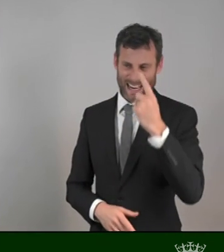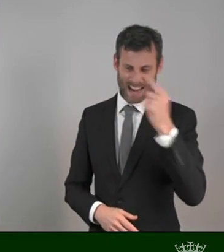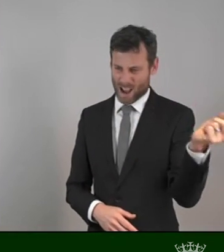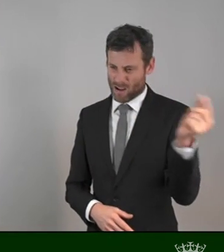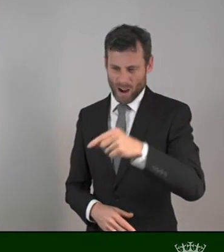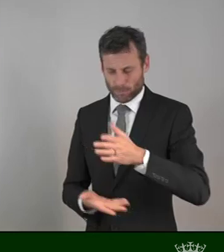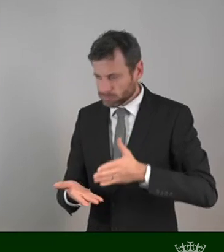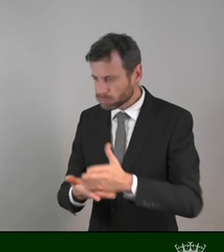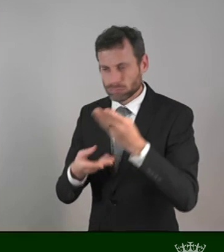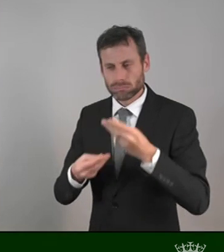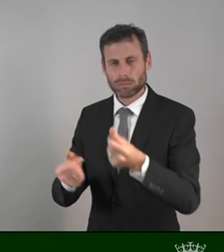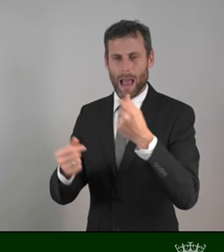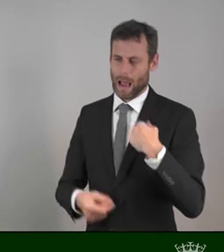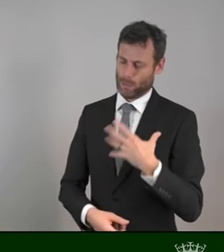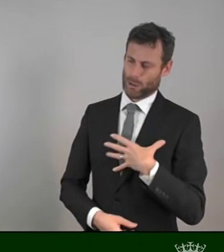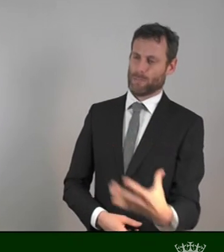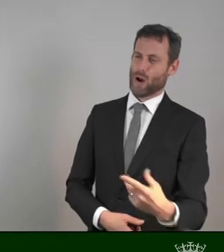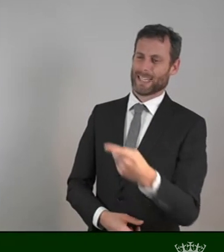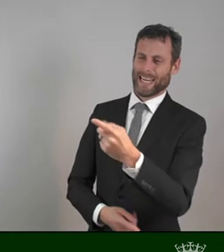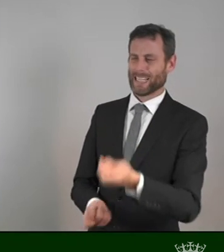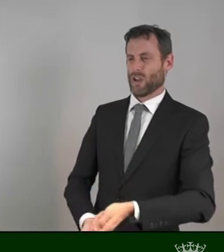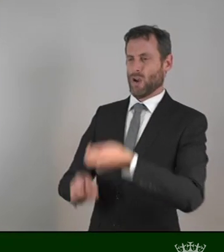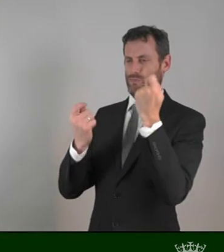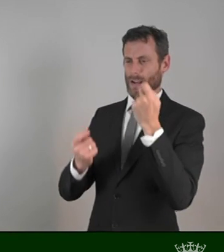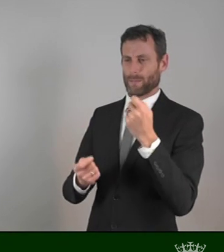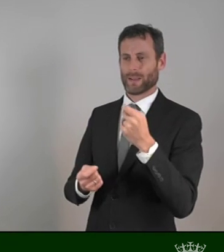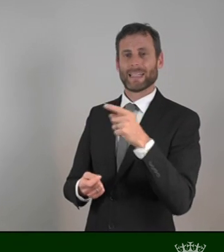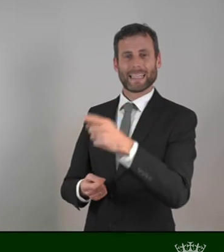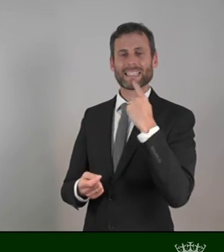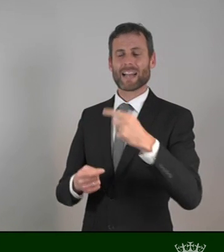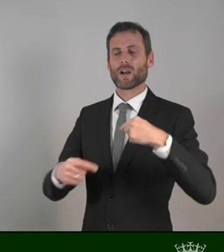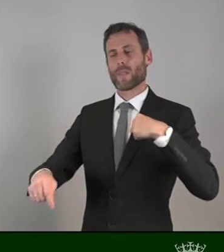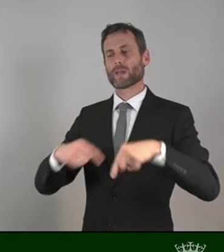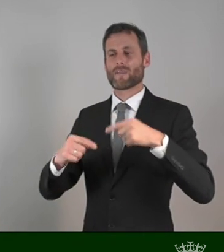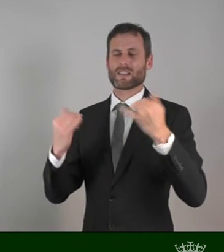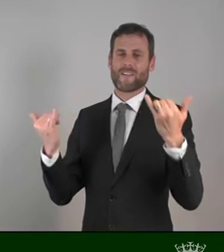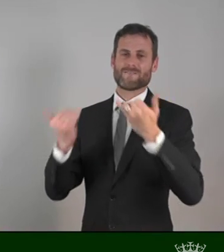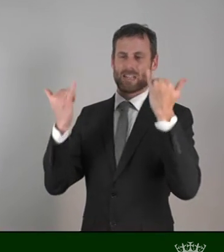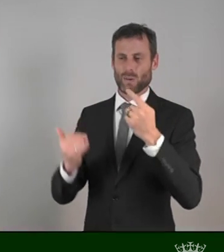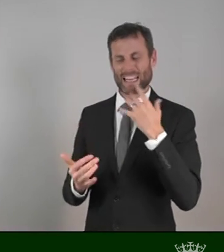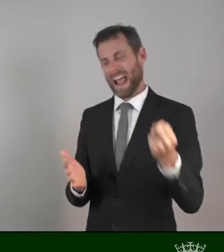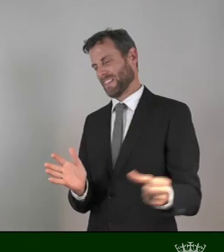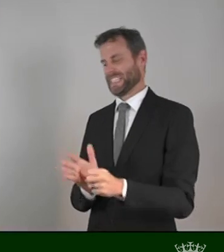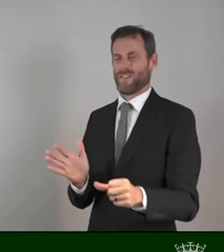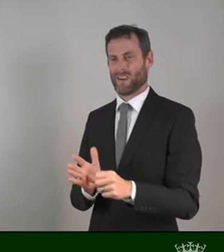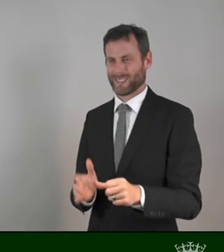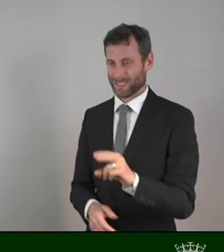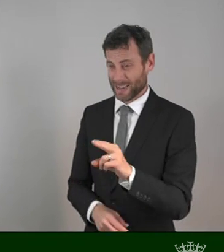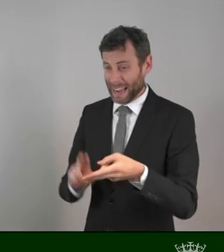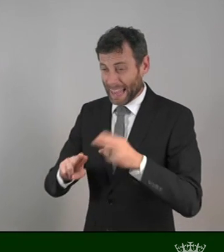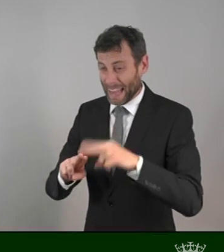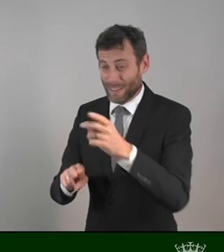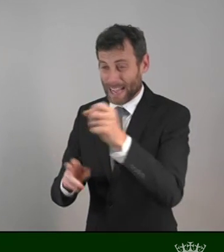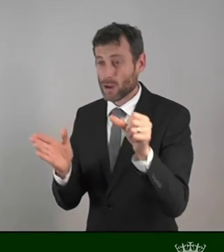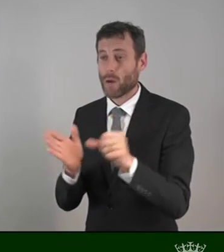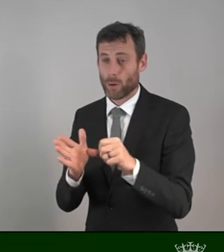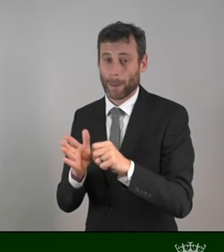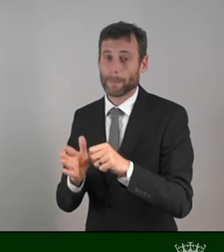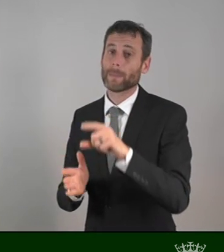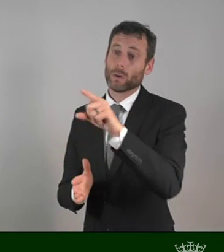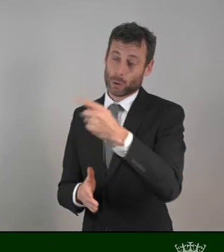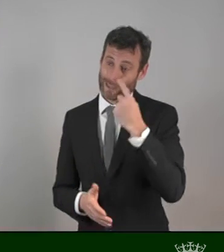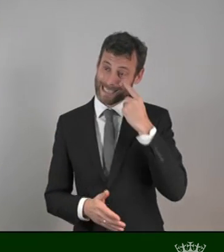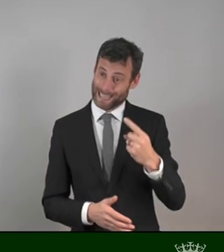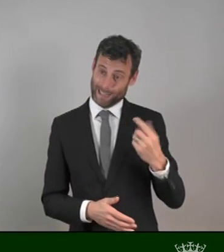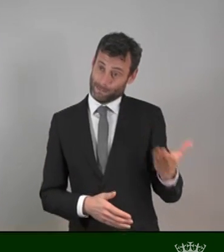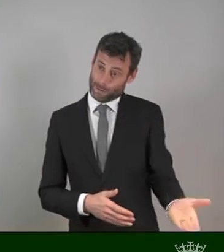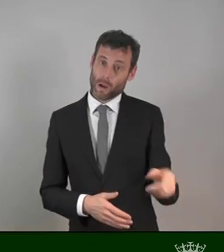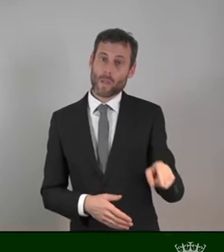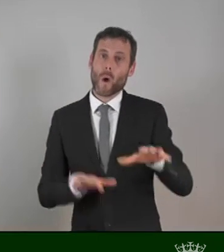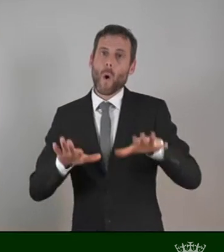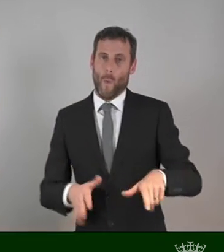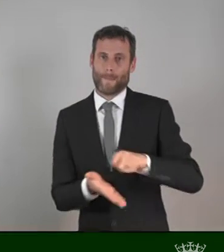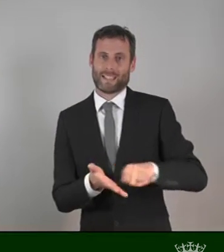I am surprised that the director of the festival he refers to is encountering any difficulties, but if he really has a problem, may I direct him to my right honourable Friend the Home Secretary?